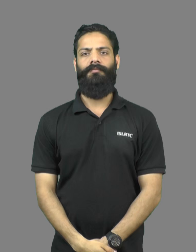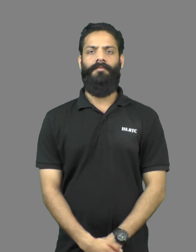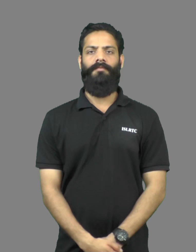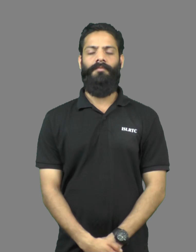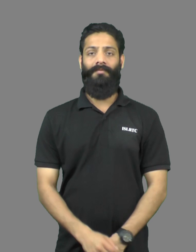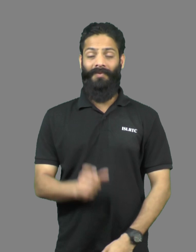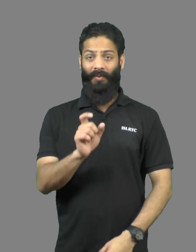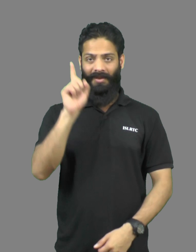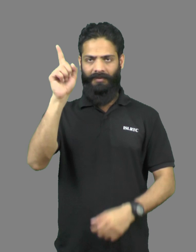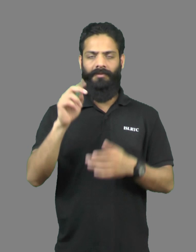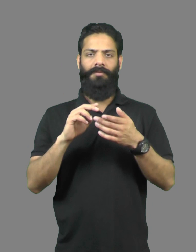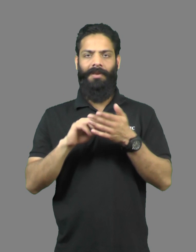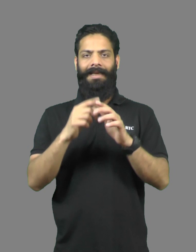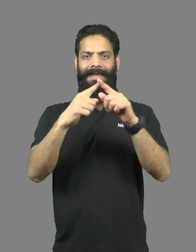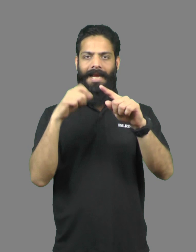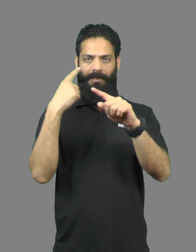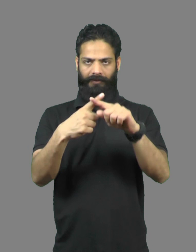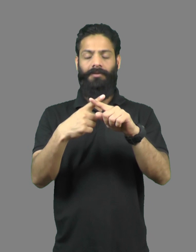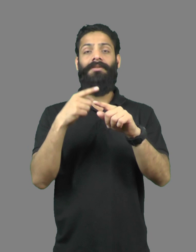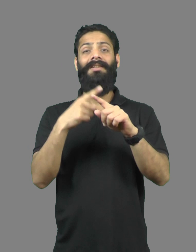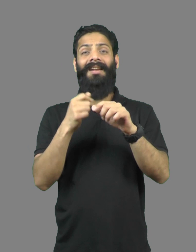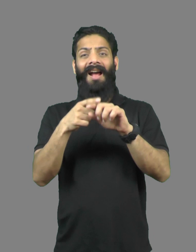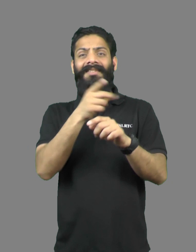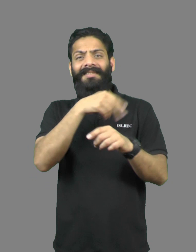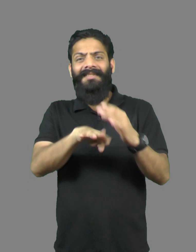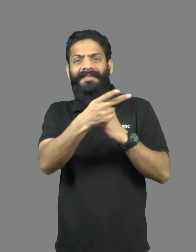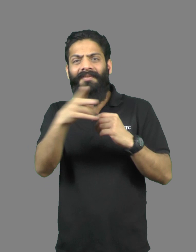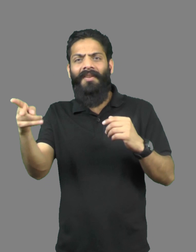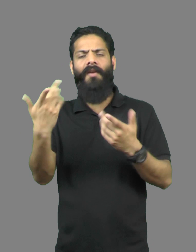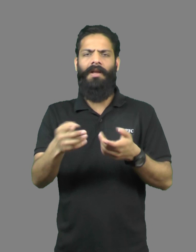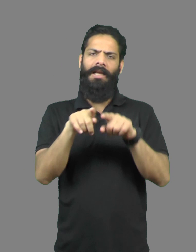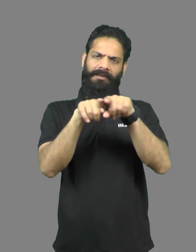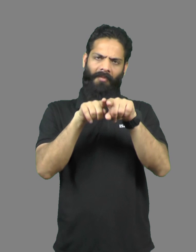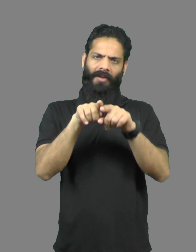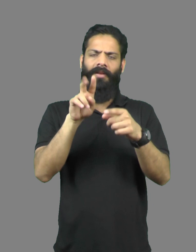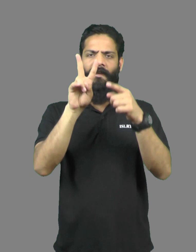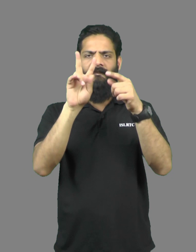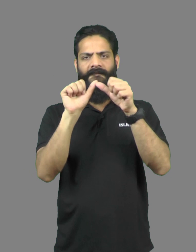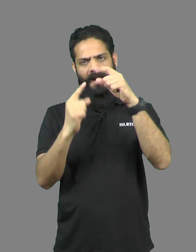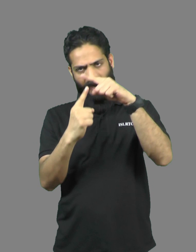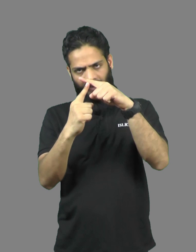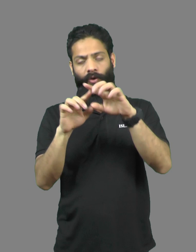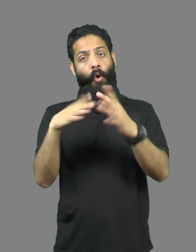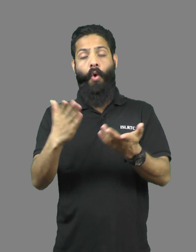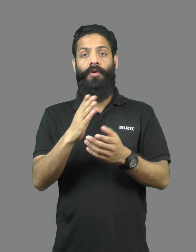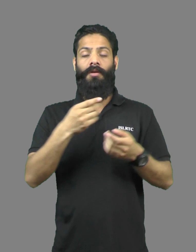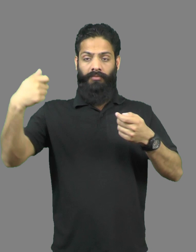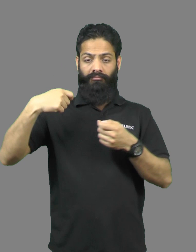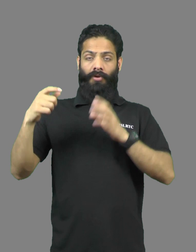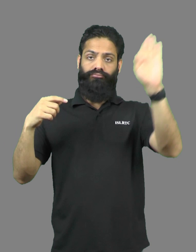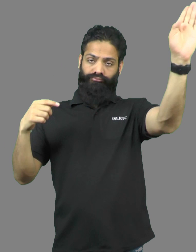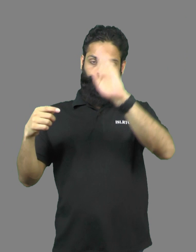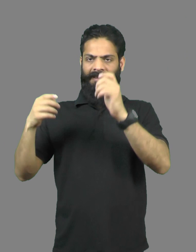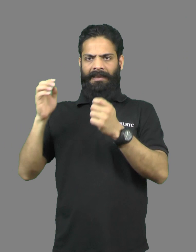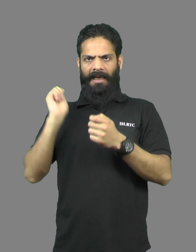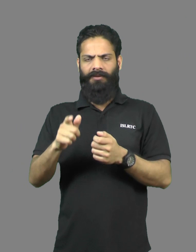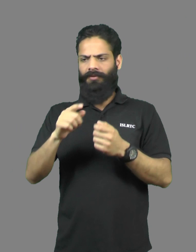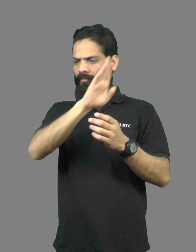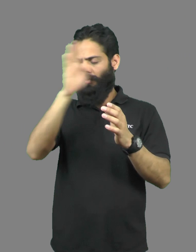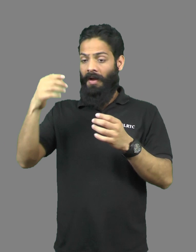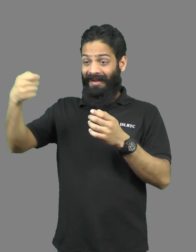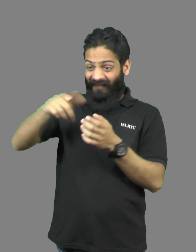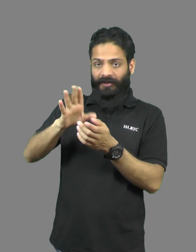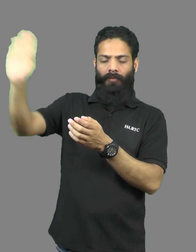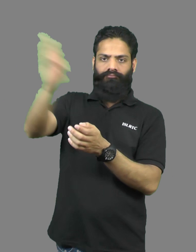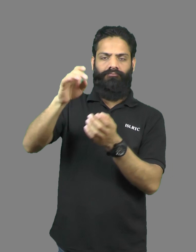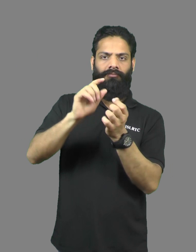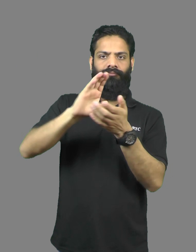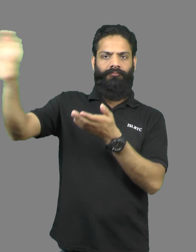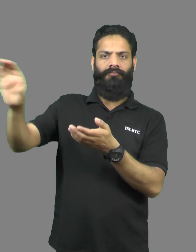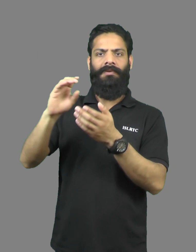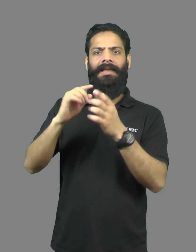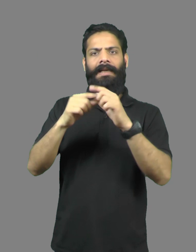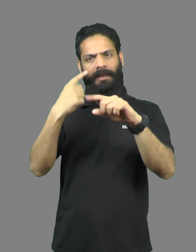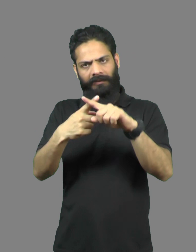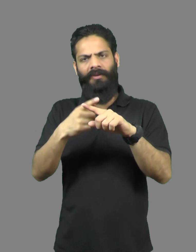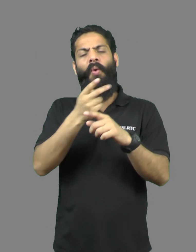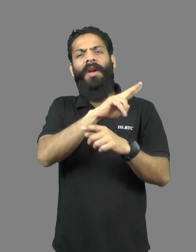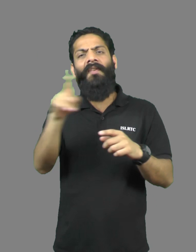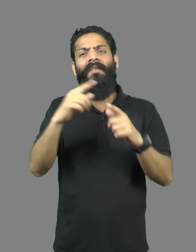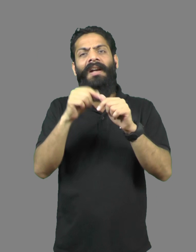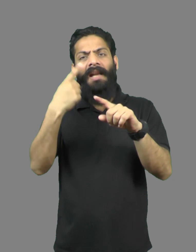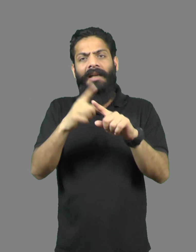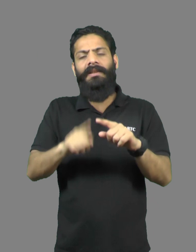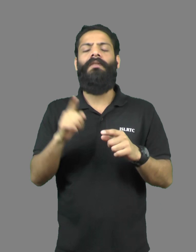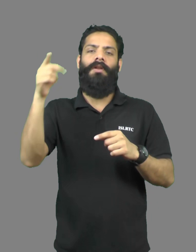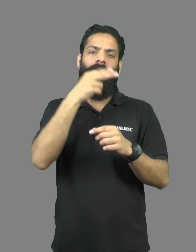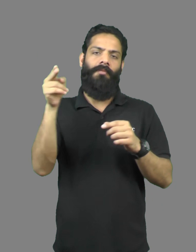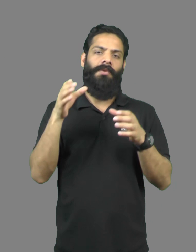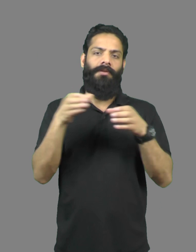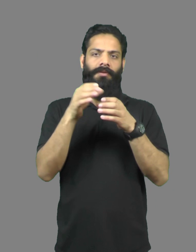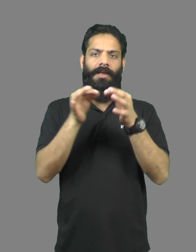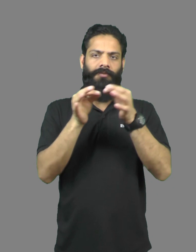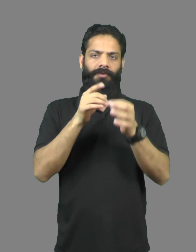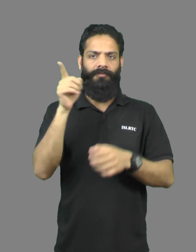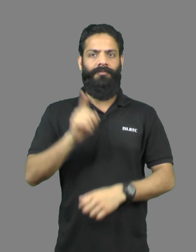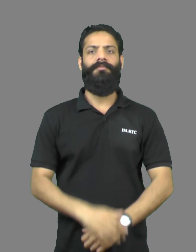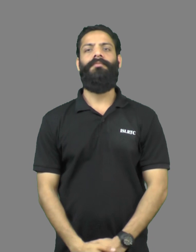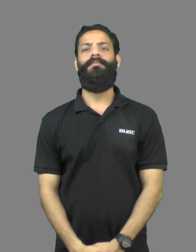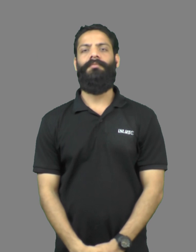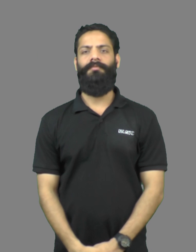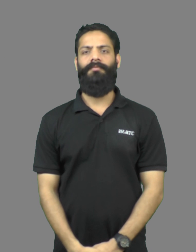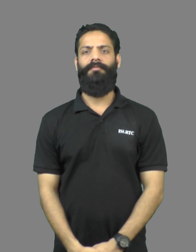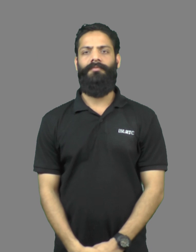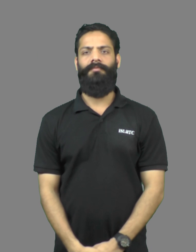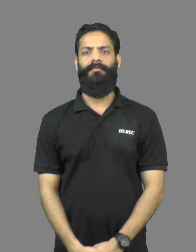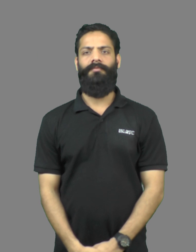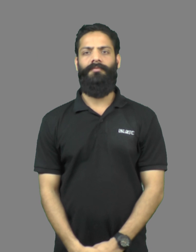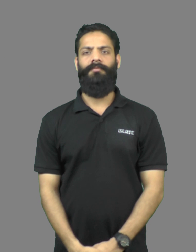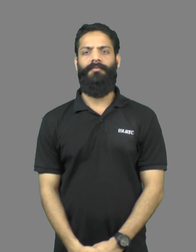Ad valorem taxes